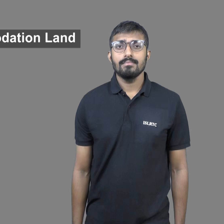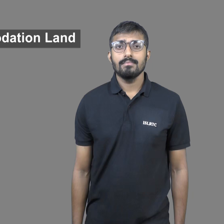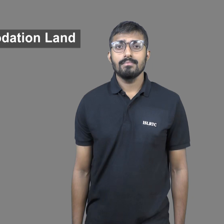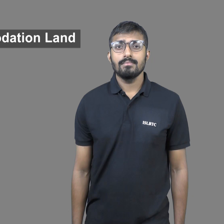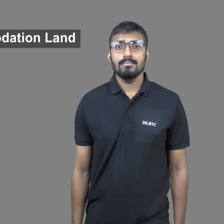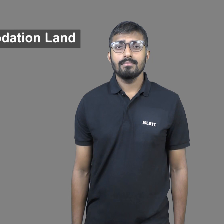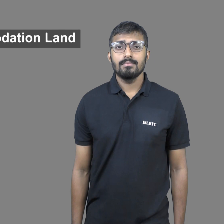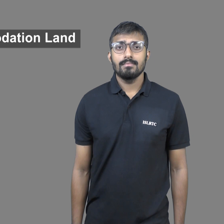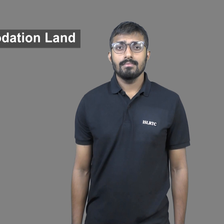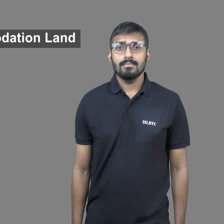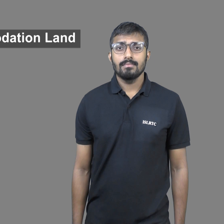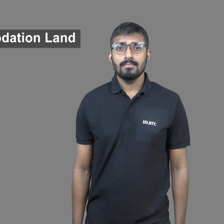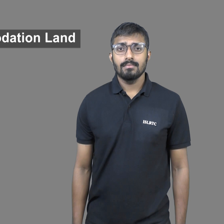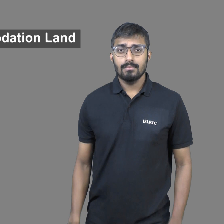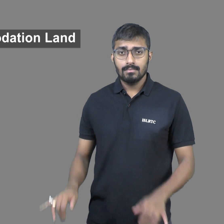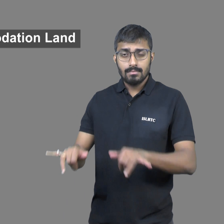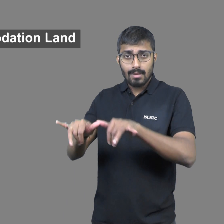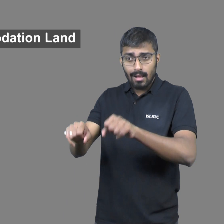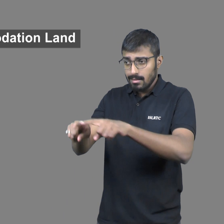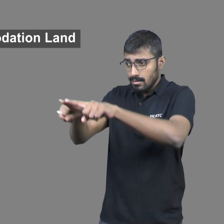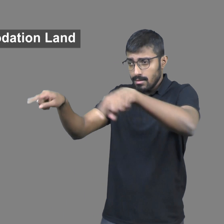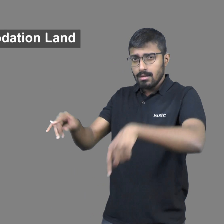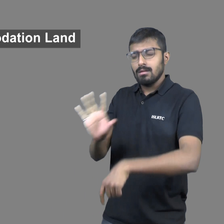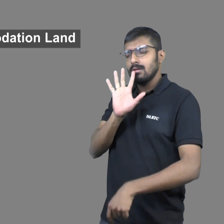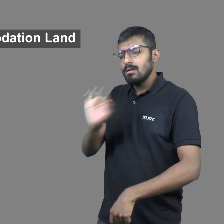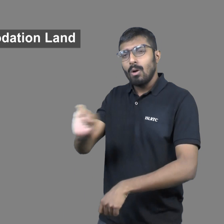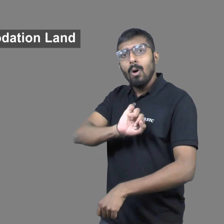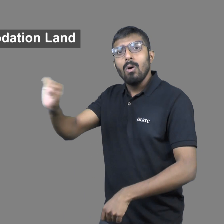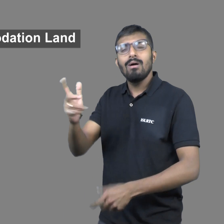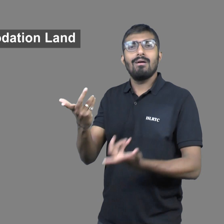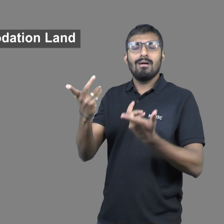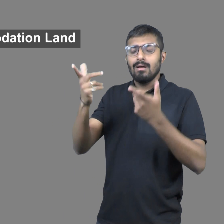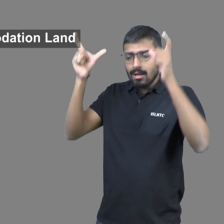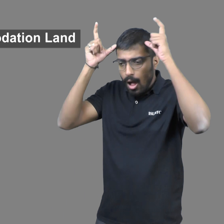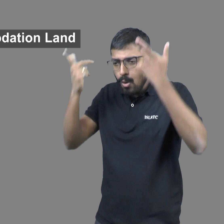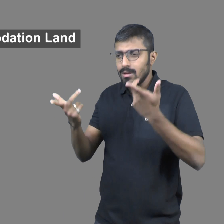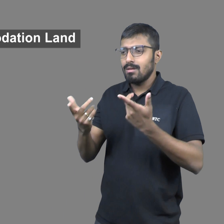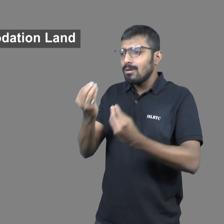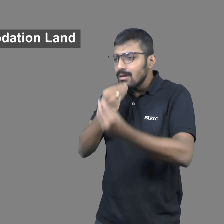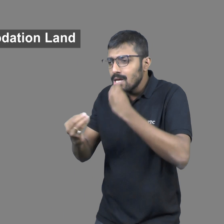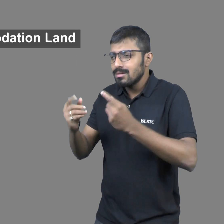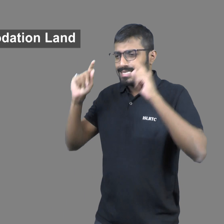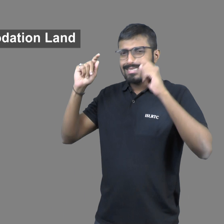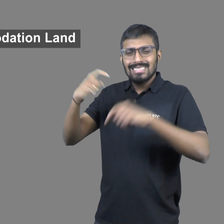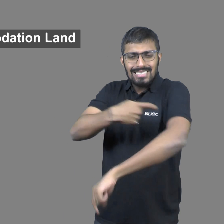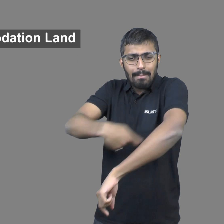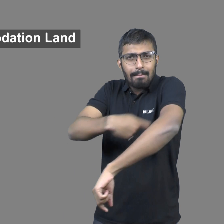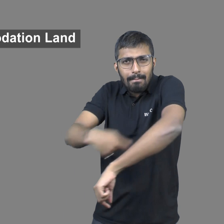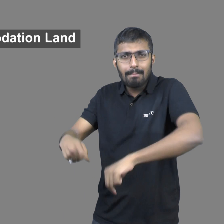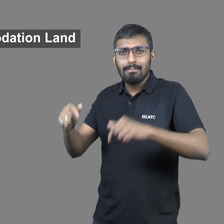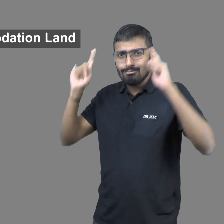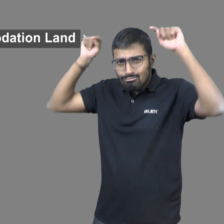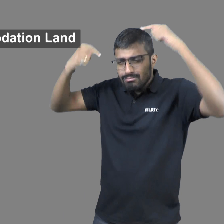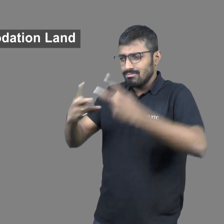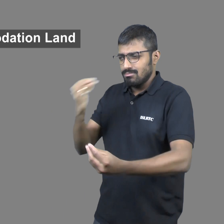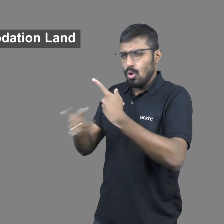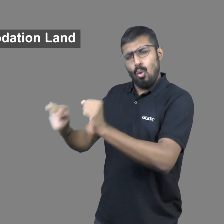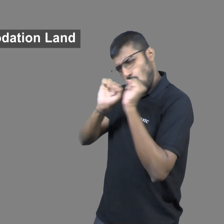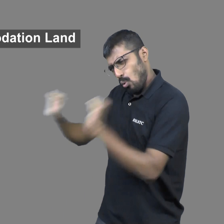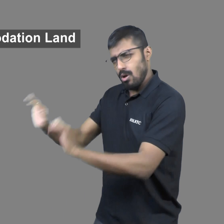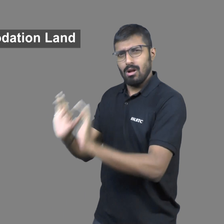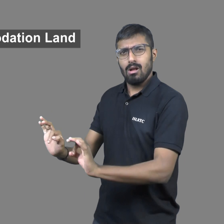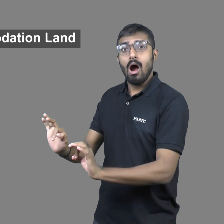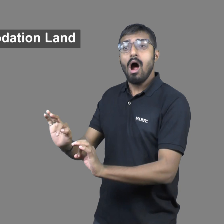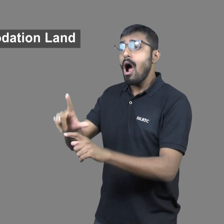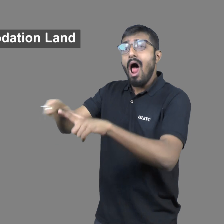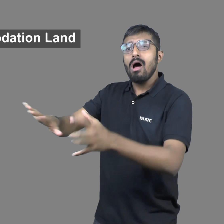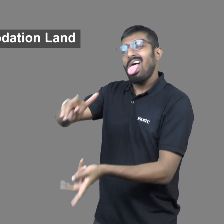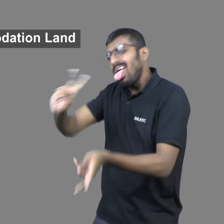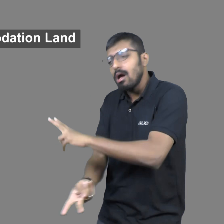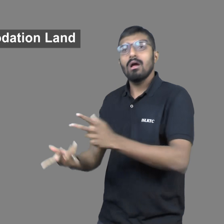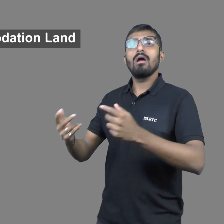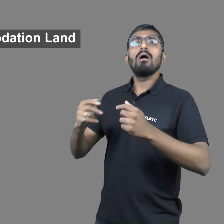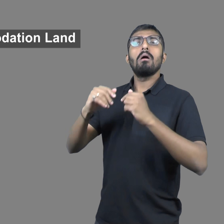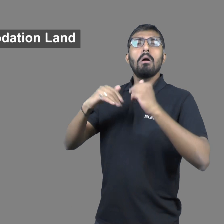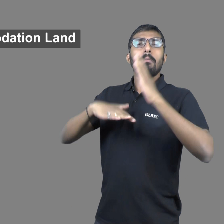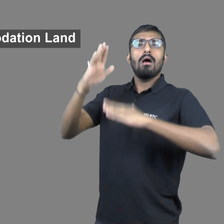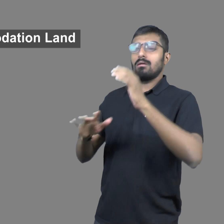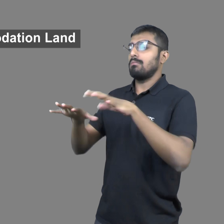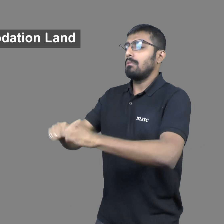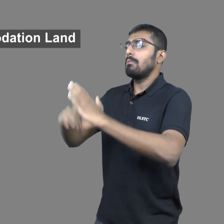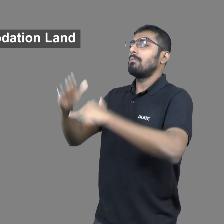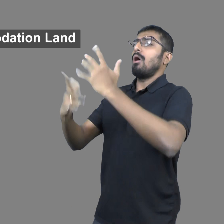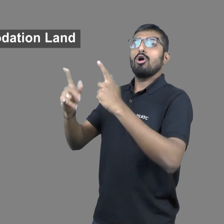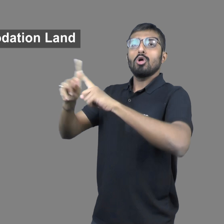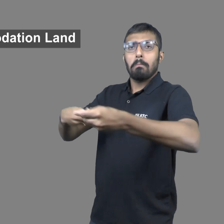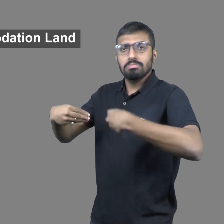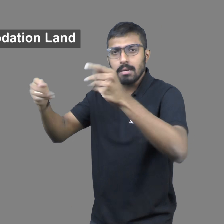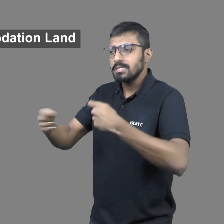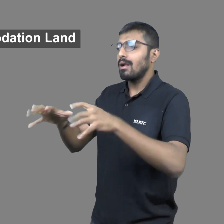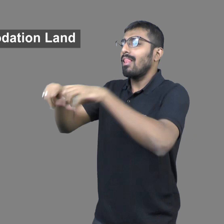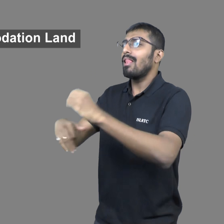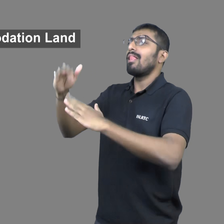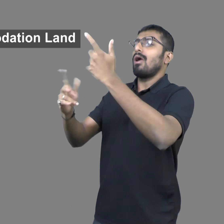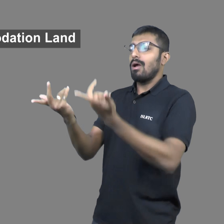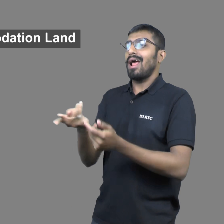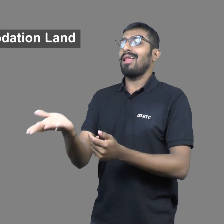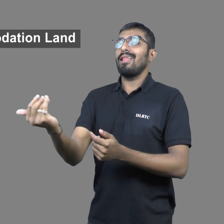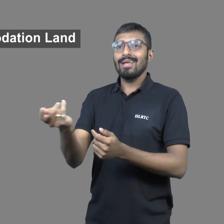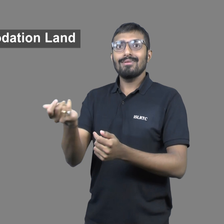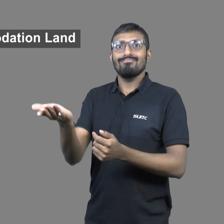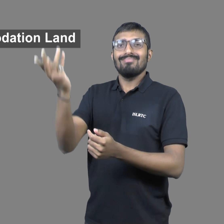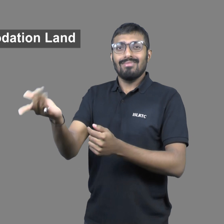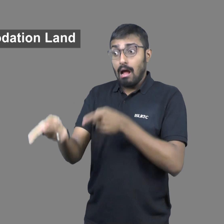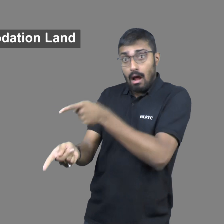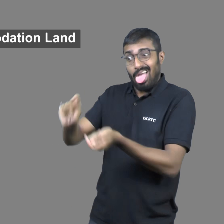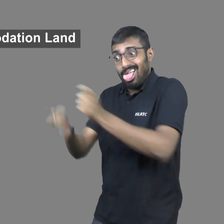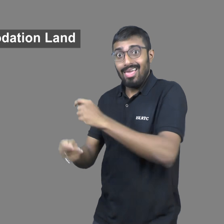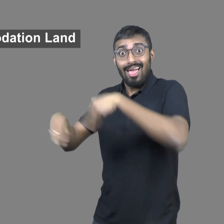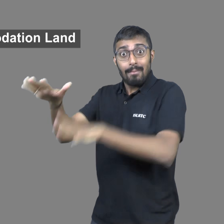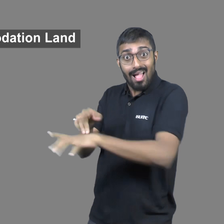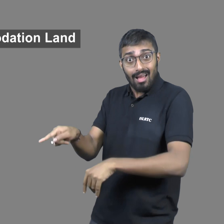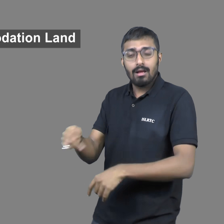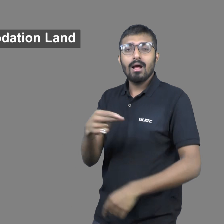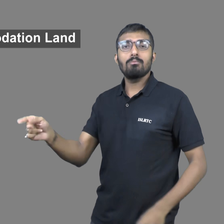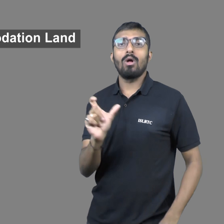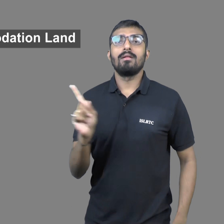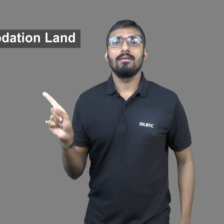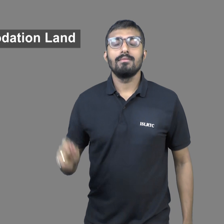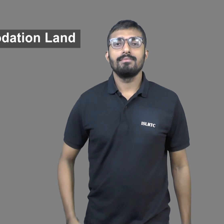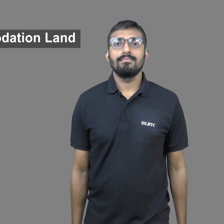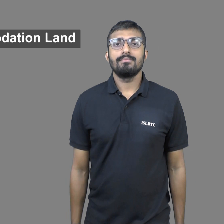Accommodation Land